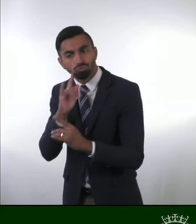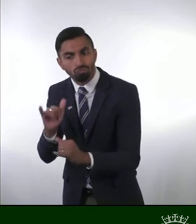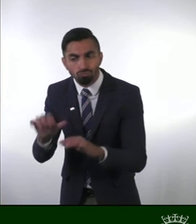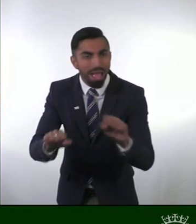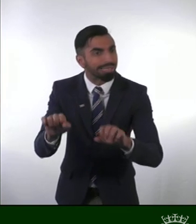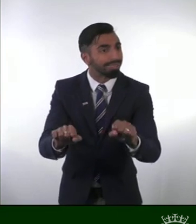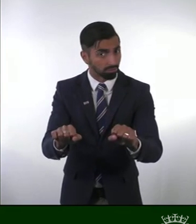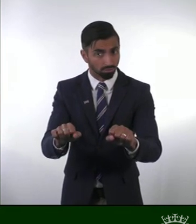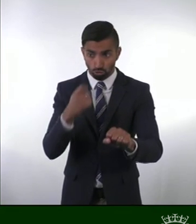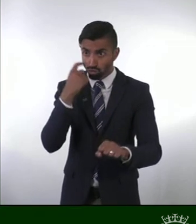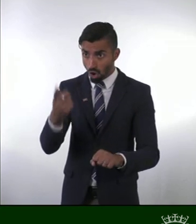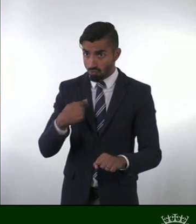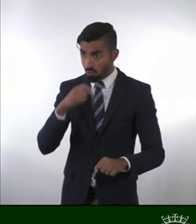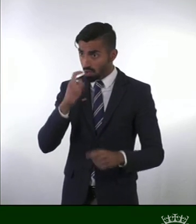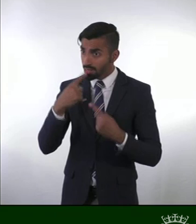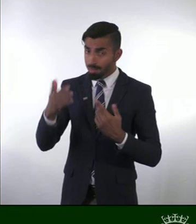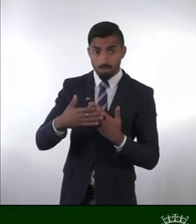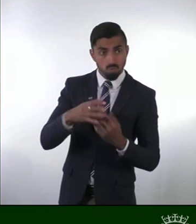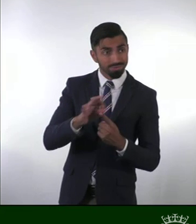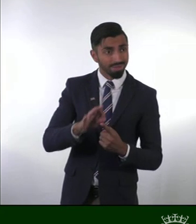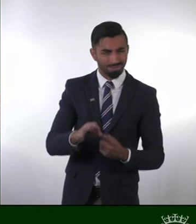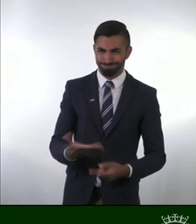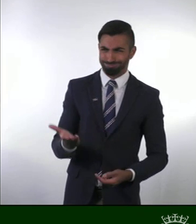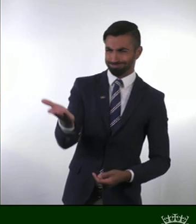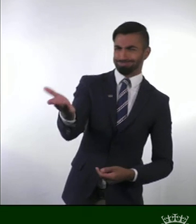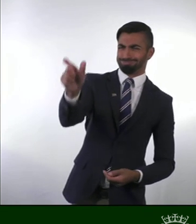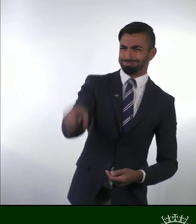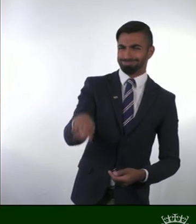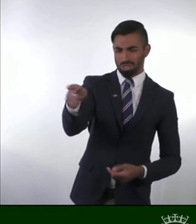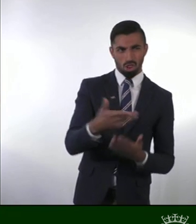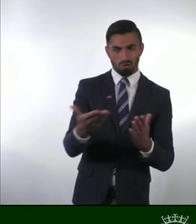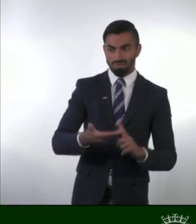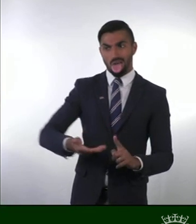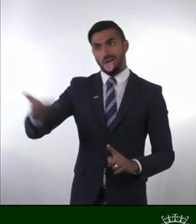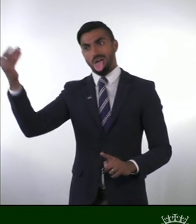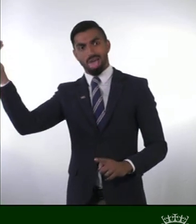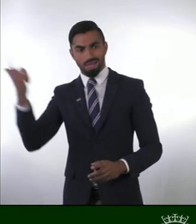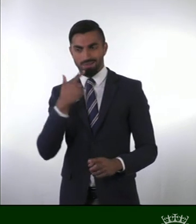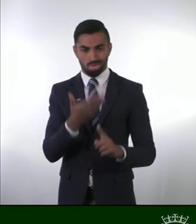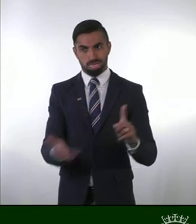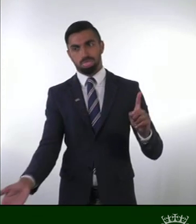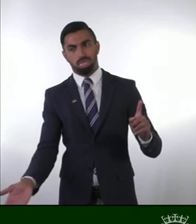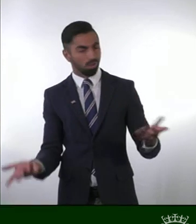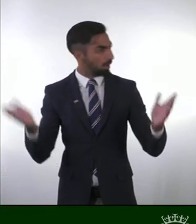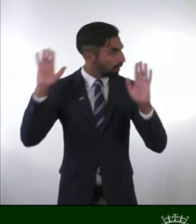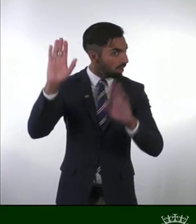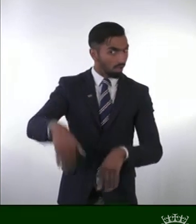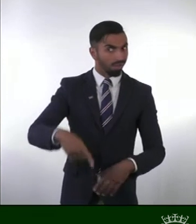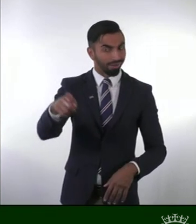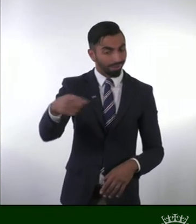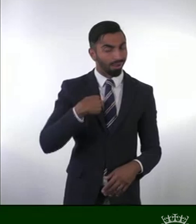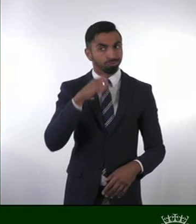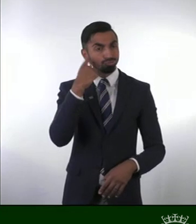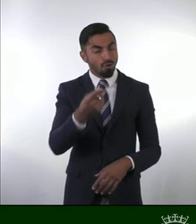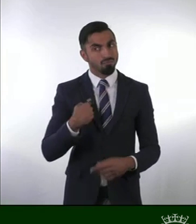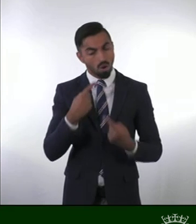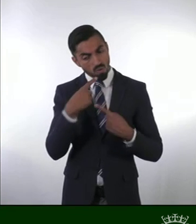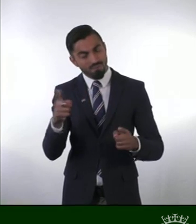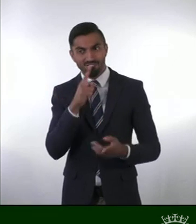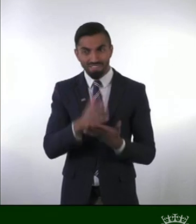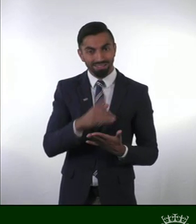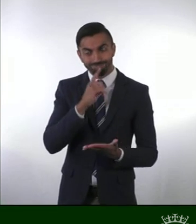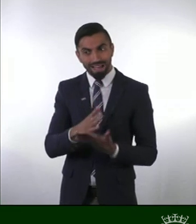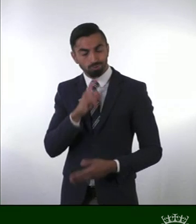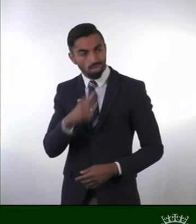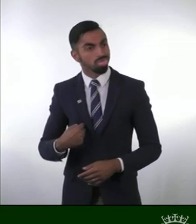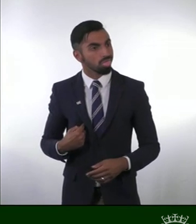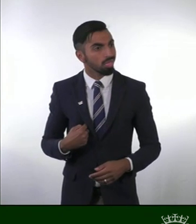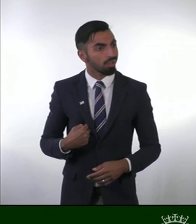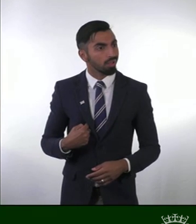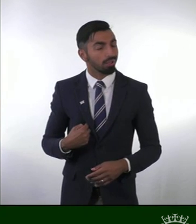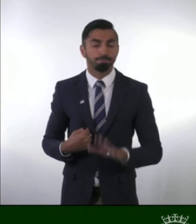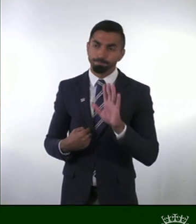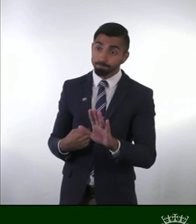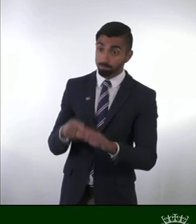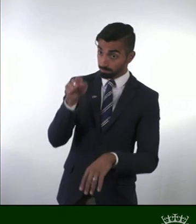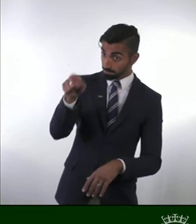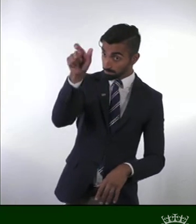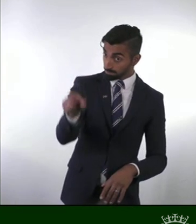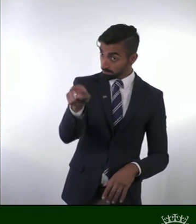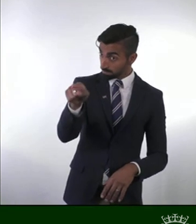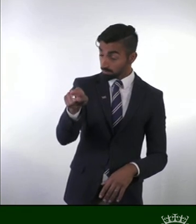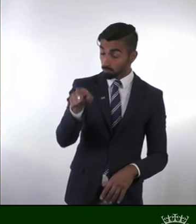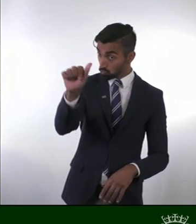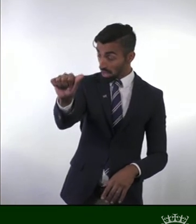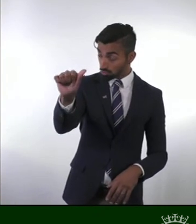In spite of all the obscurantism and myth making that we have heard from the Opposition parties, I can tell the right honourable Gentleman that there are all sorts of views about the 2 metre rule.